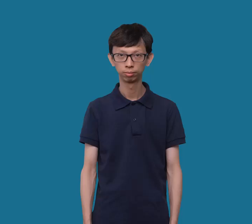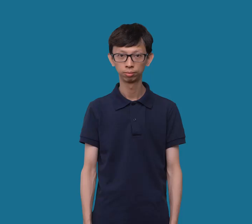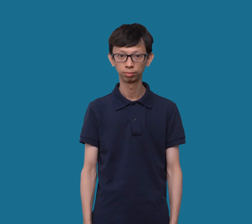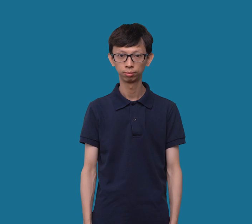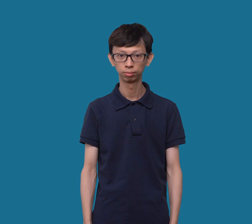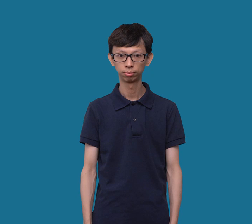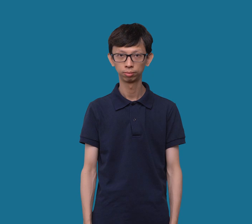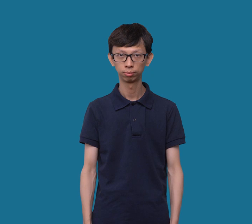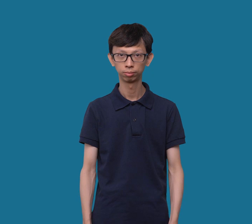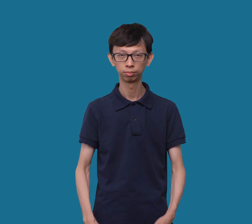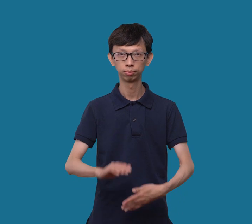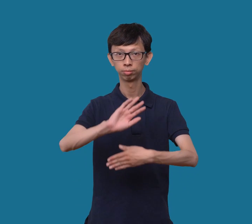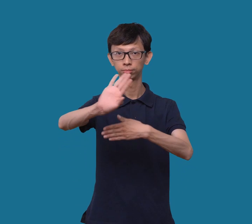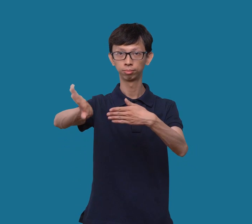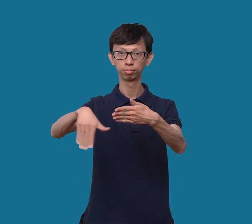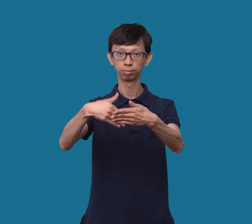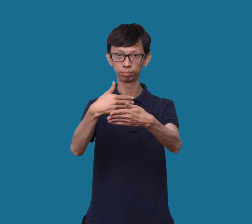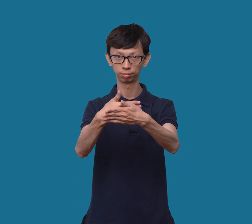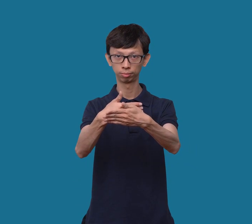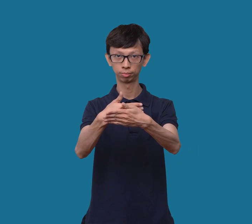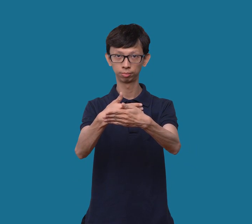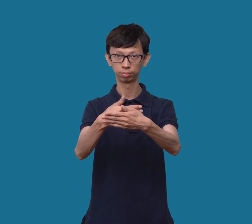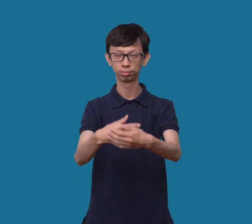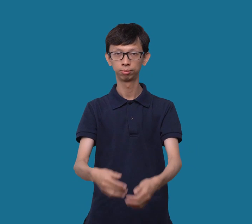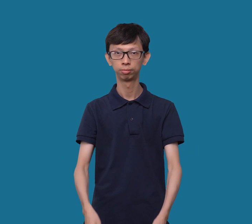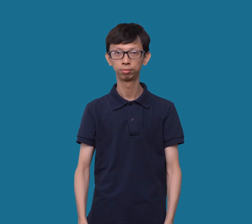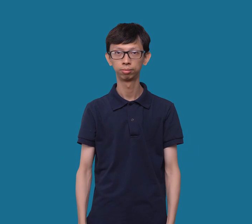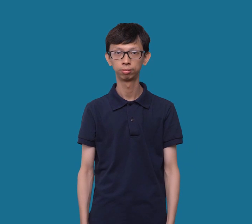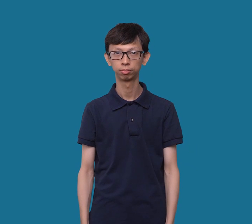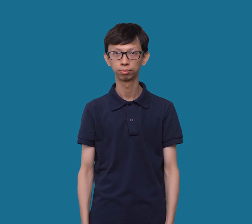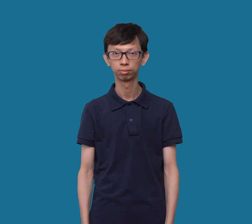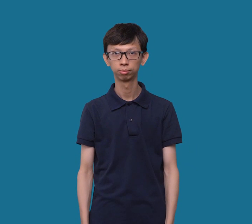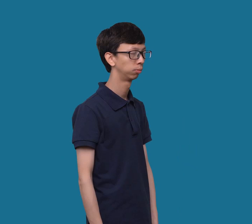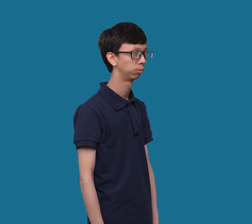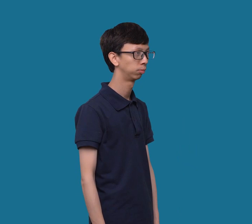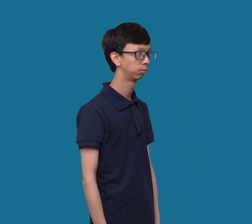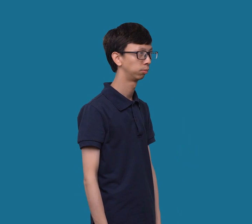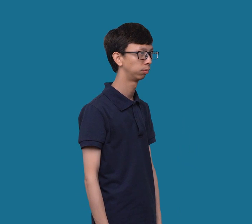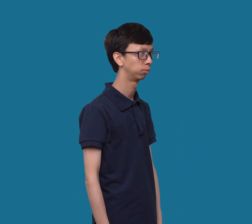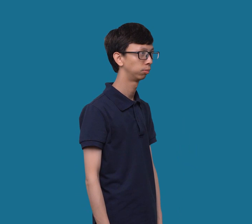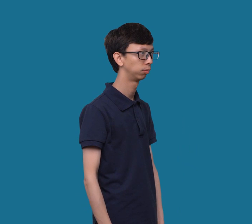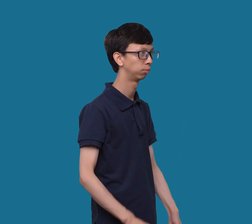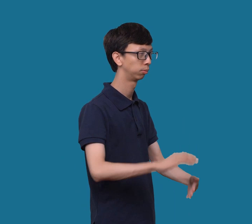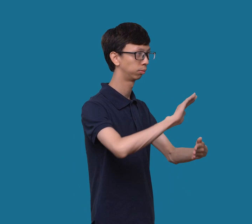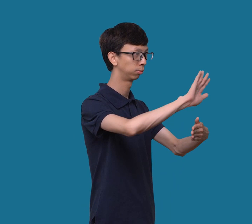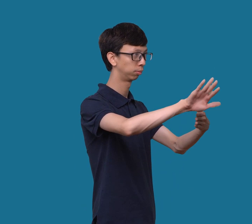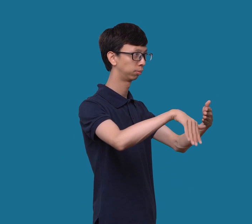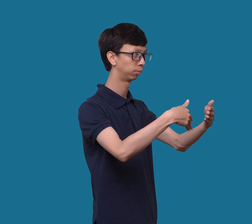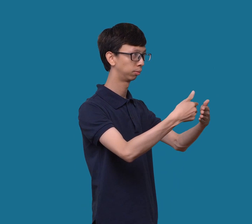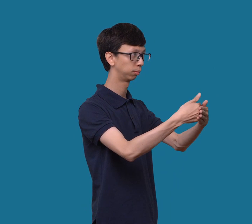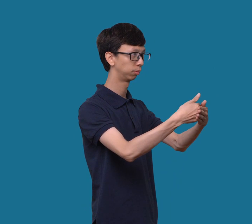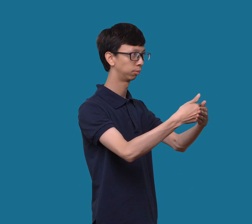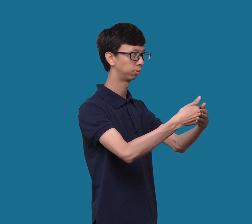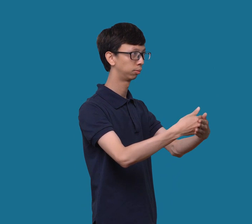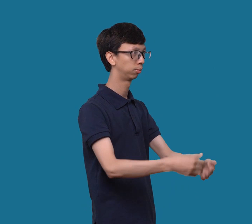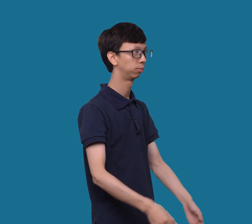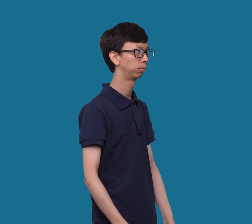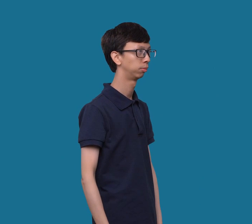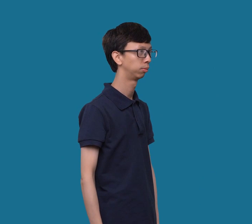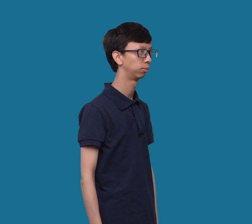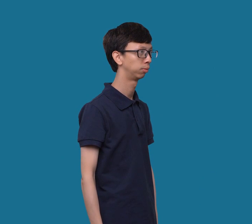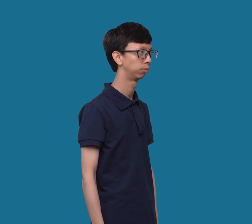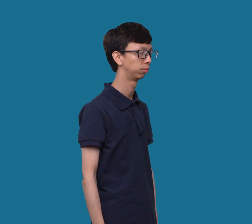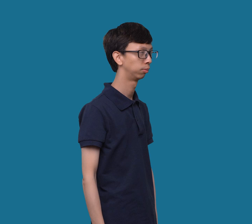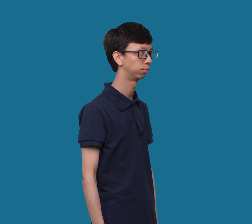tương ứng